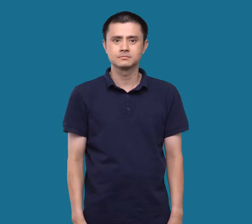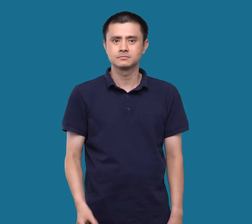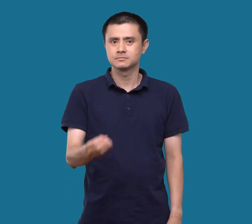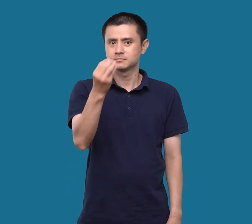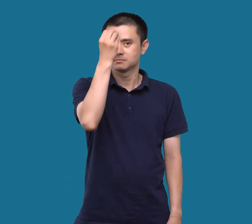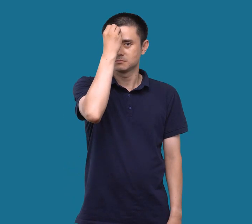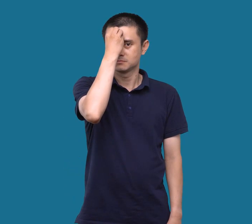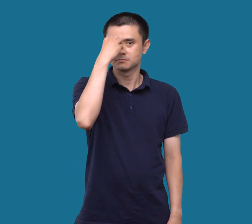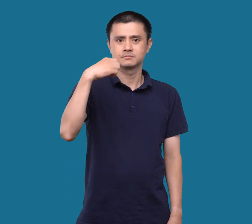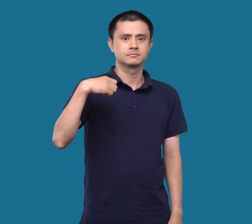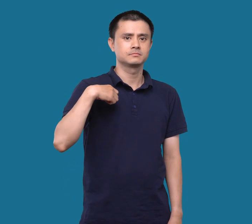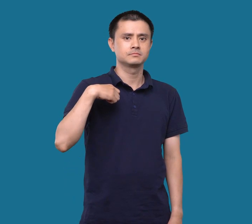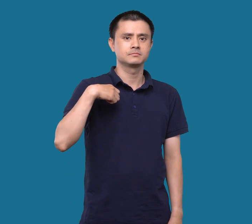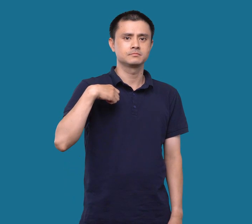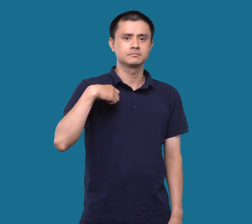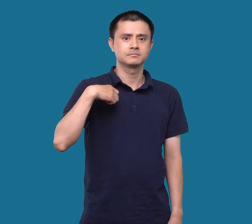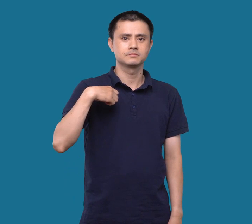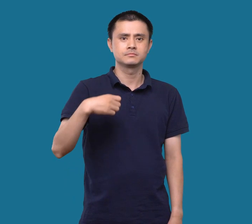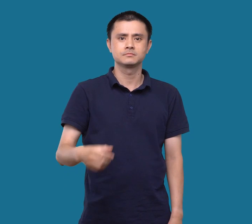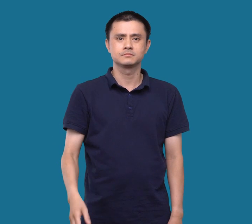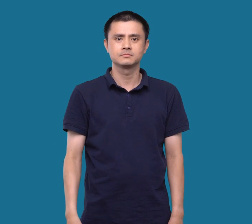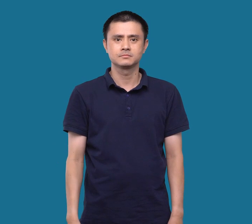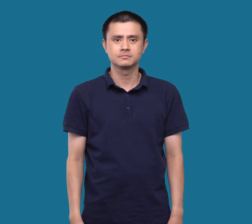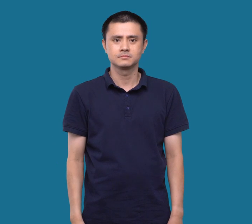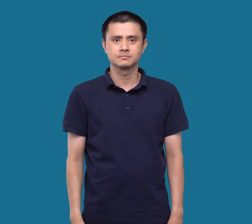nghỉ học